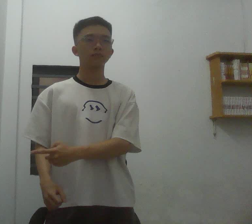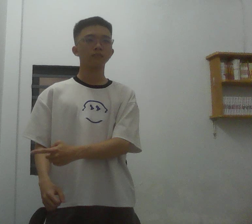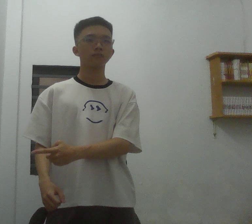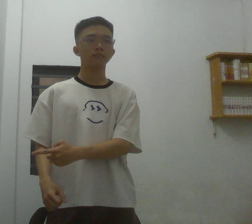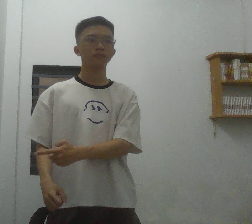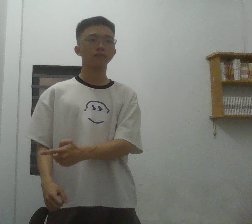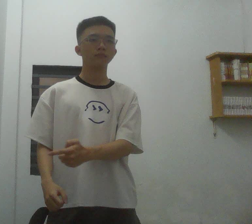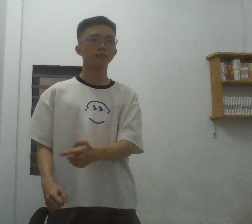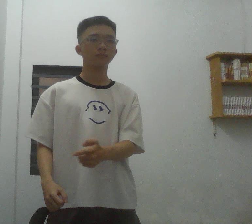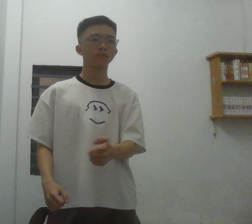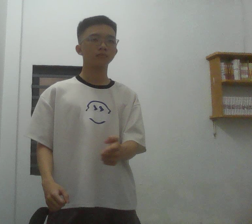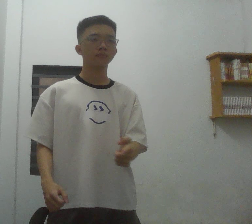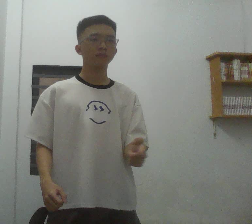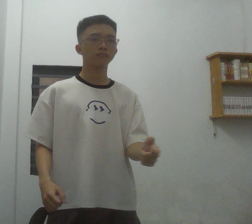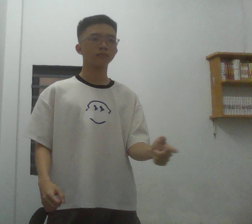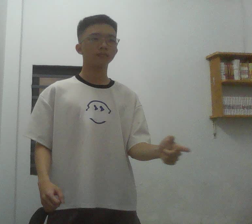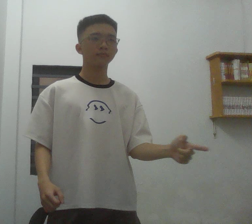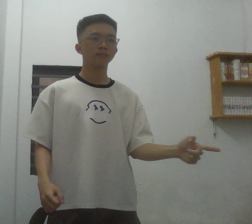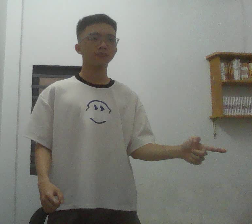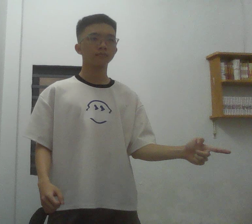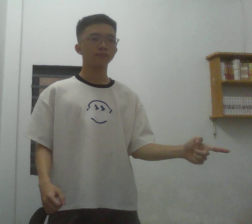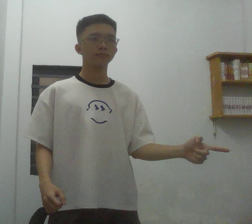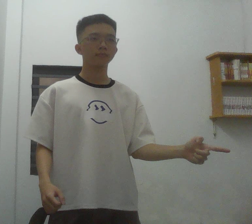cac ban